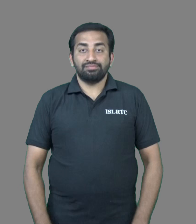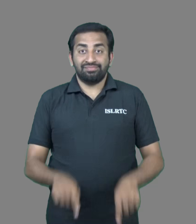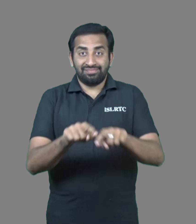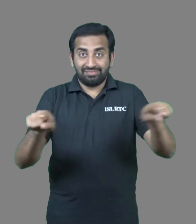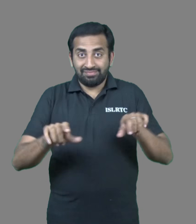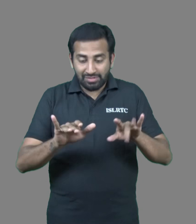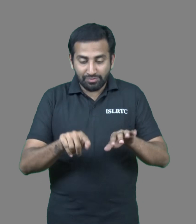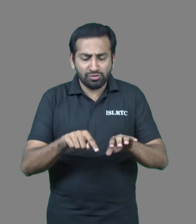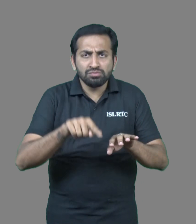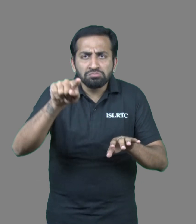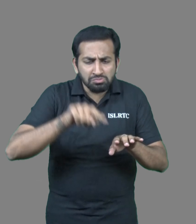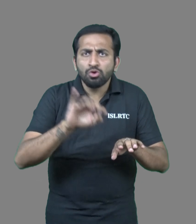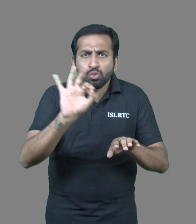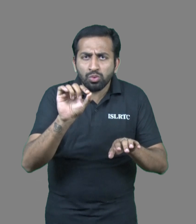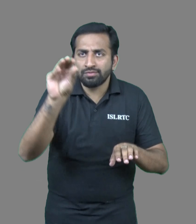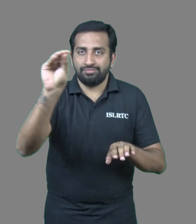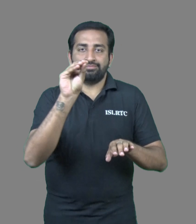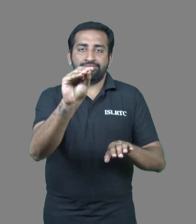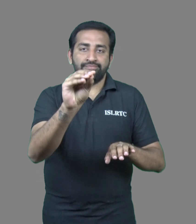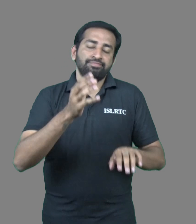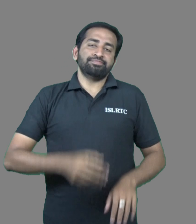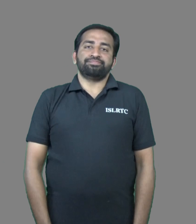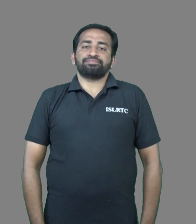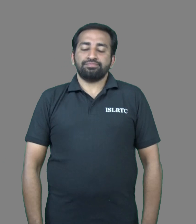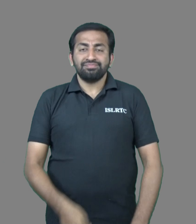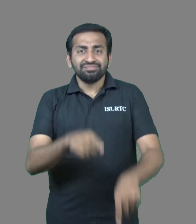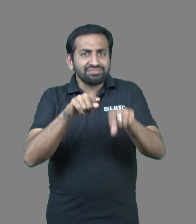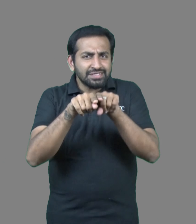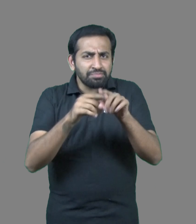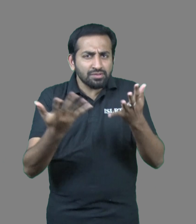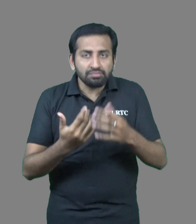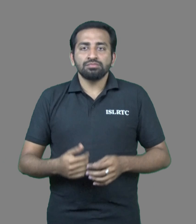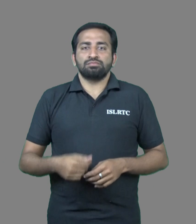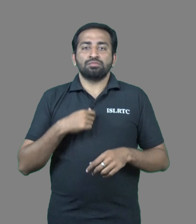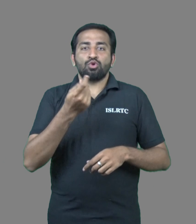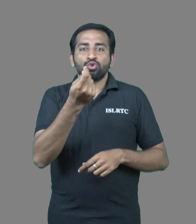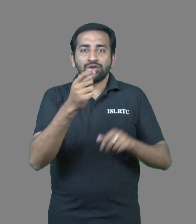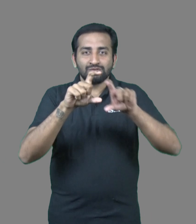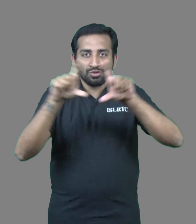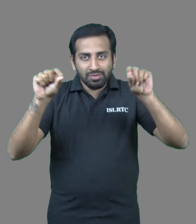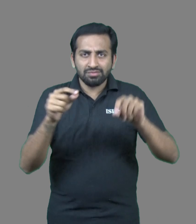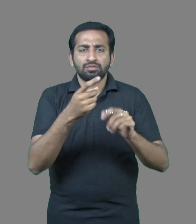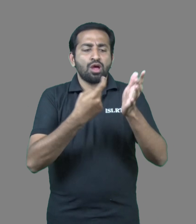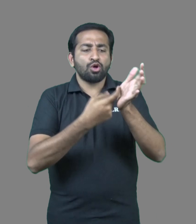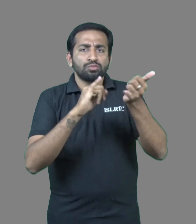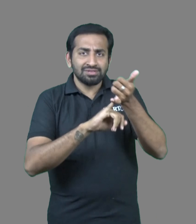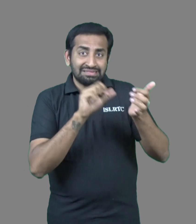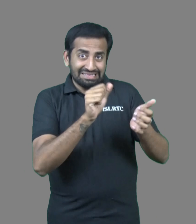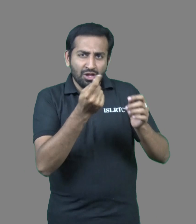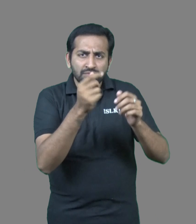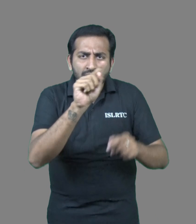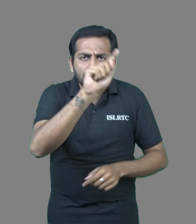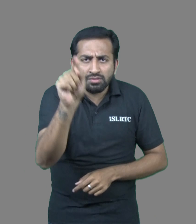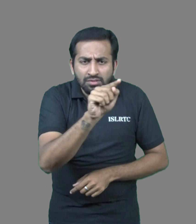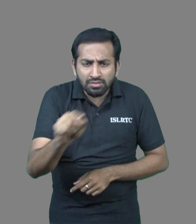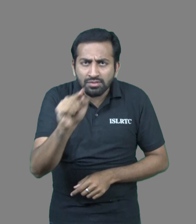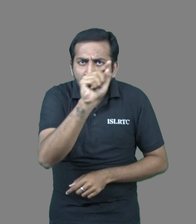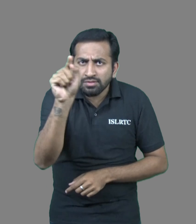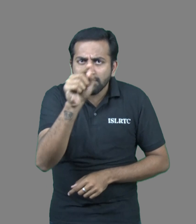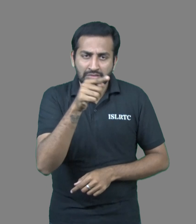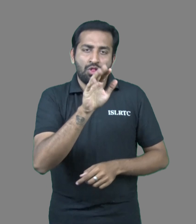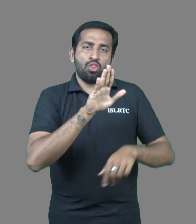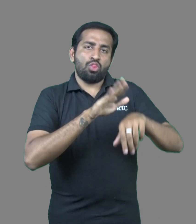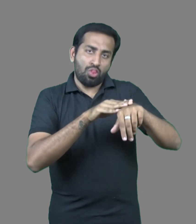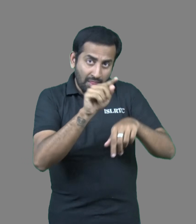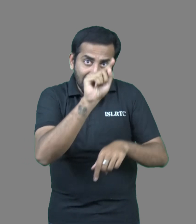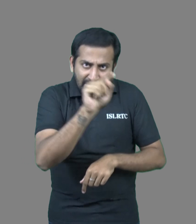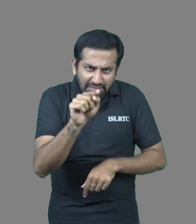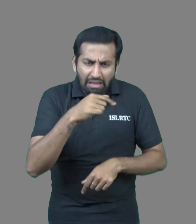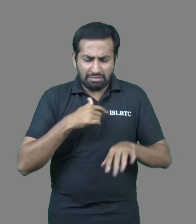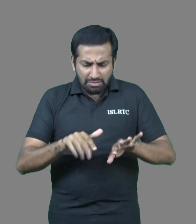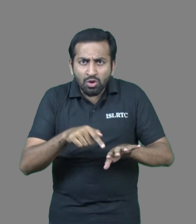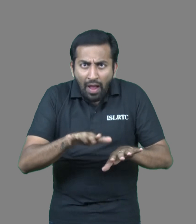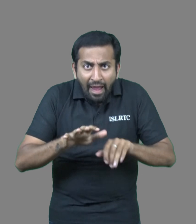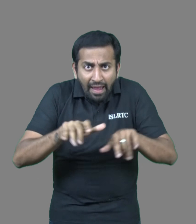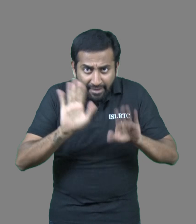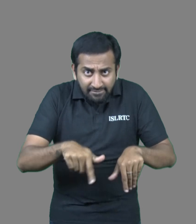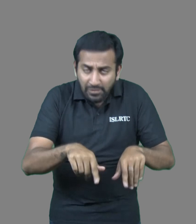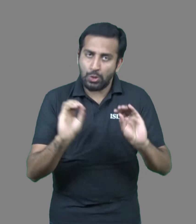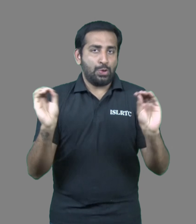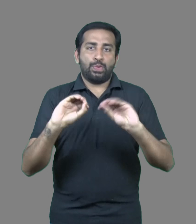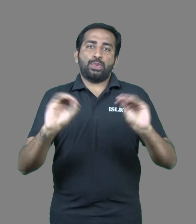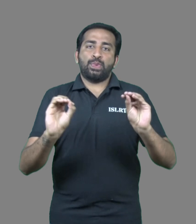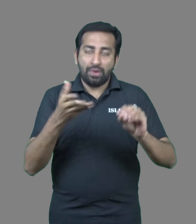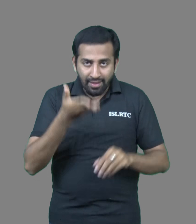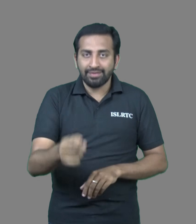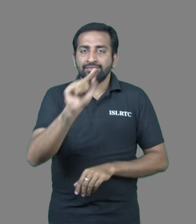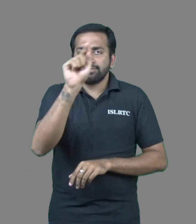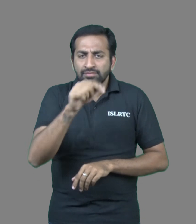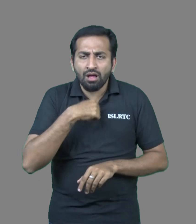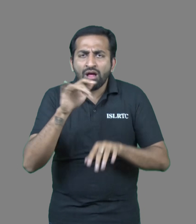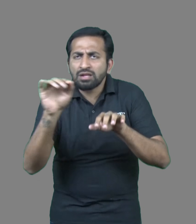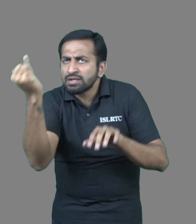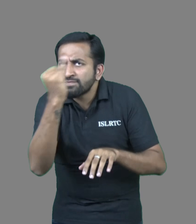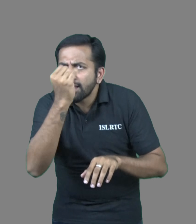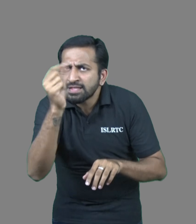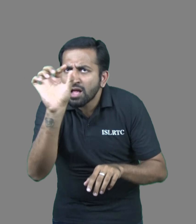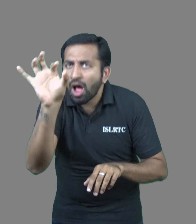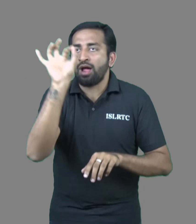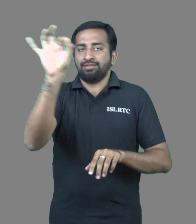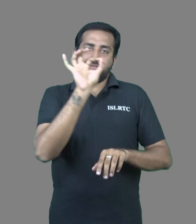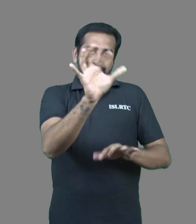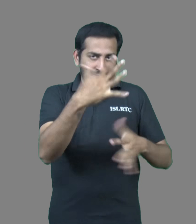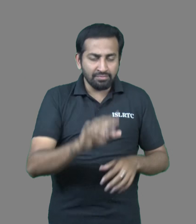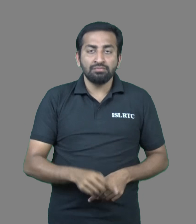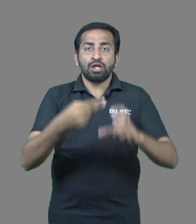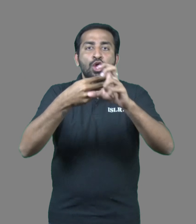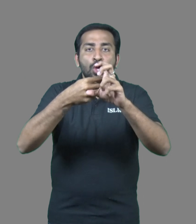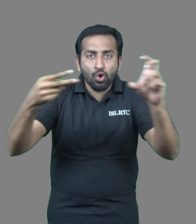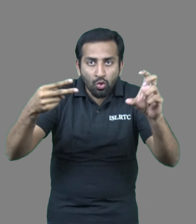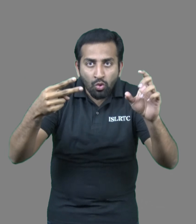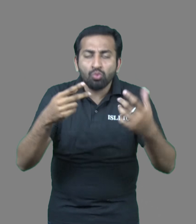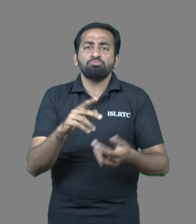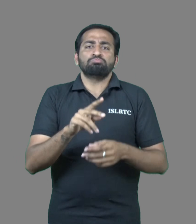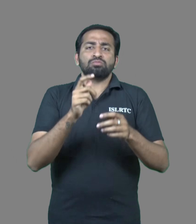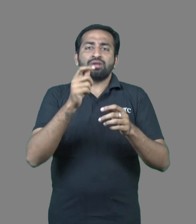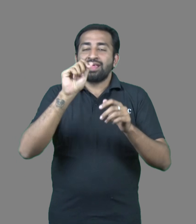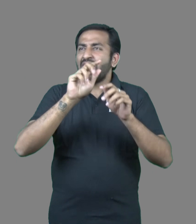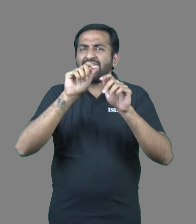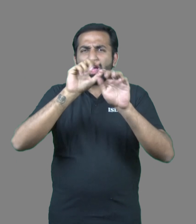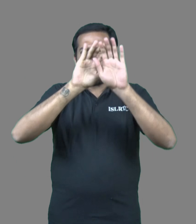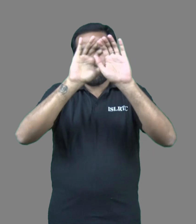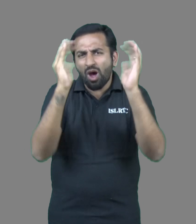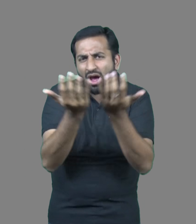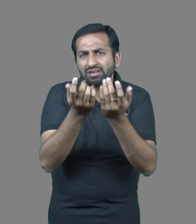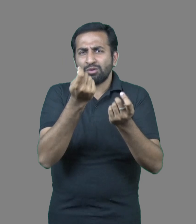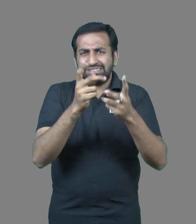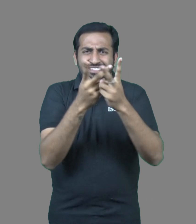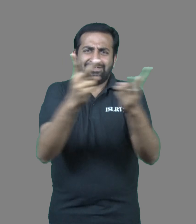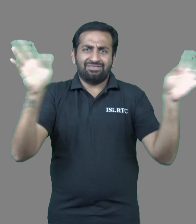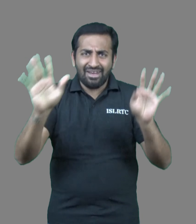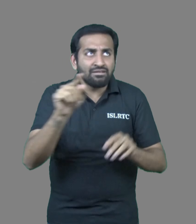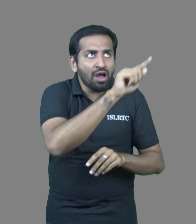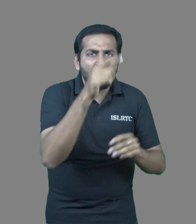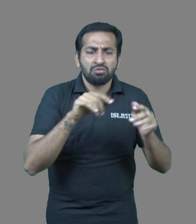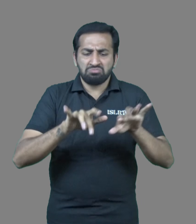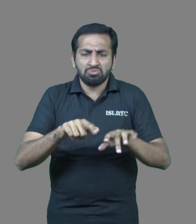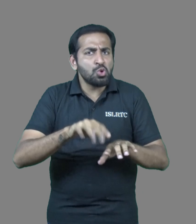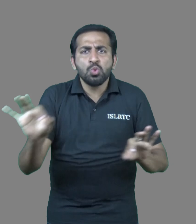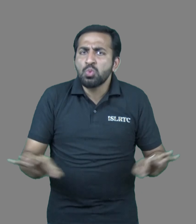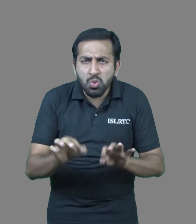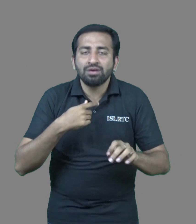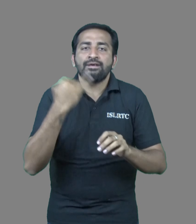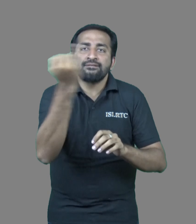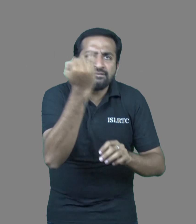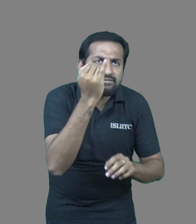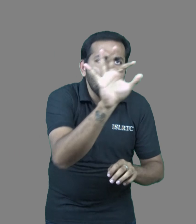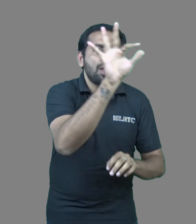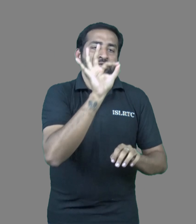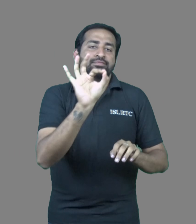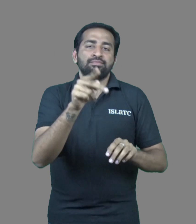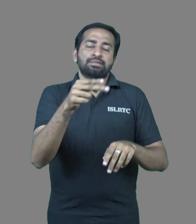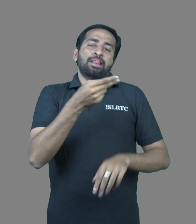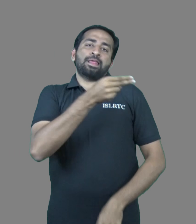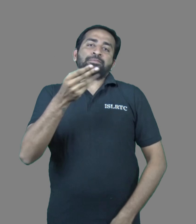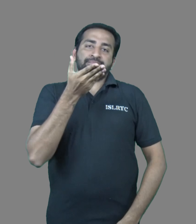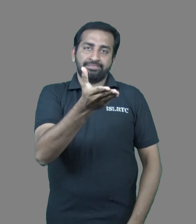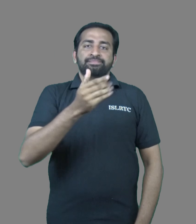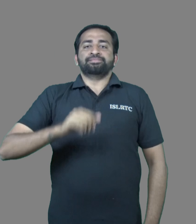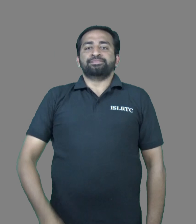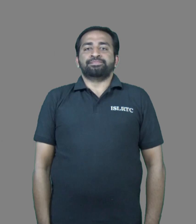Character Map